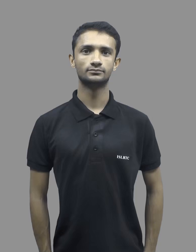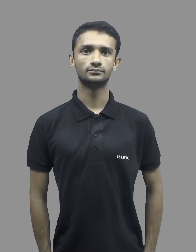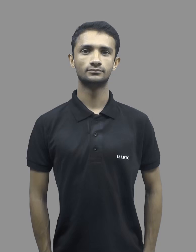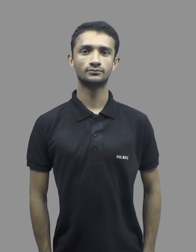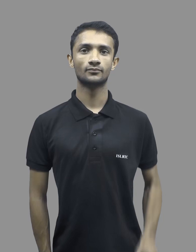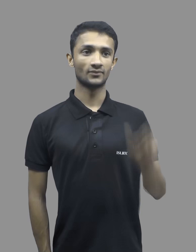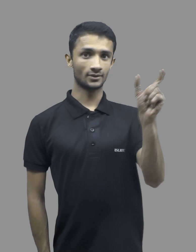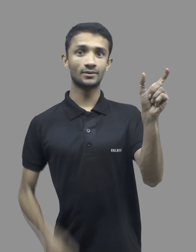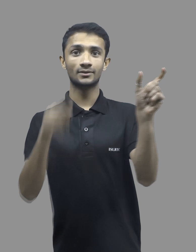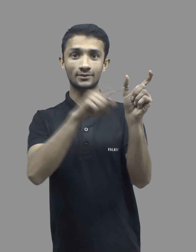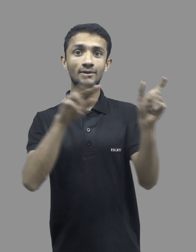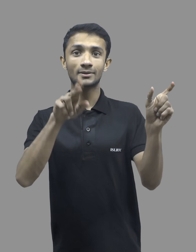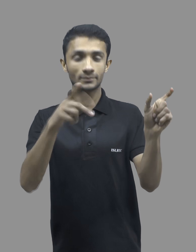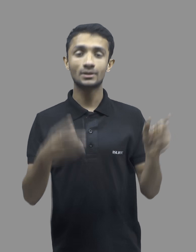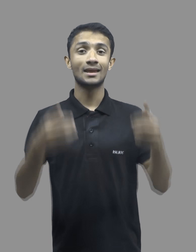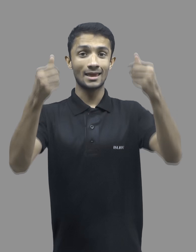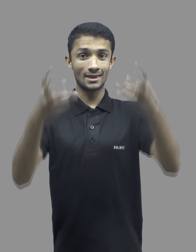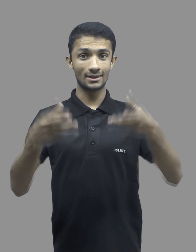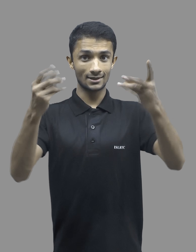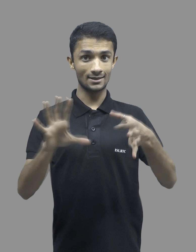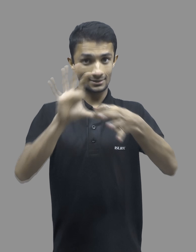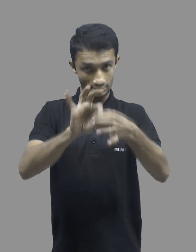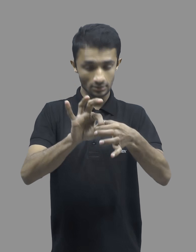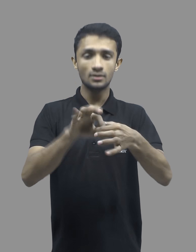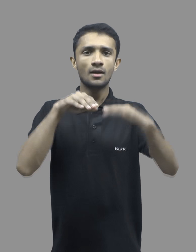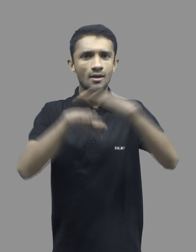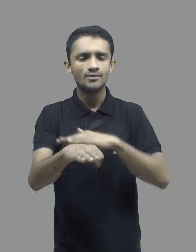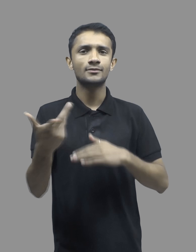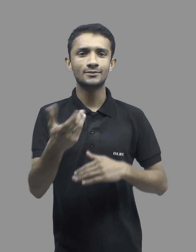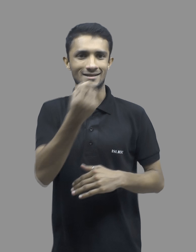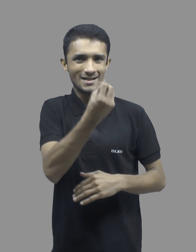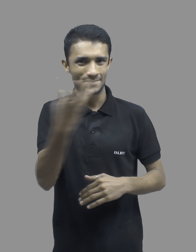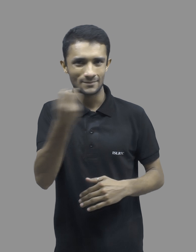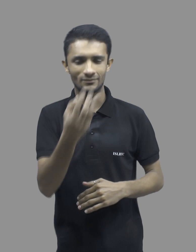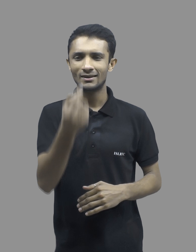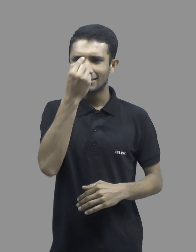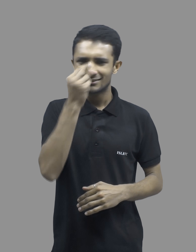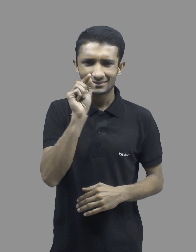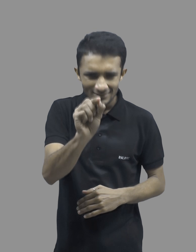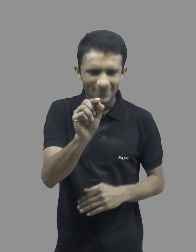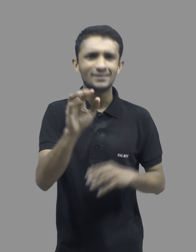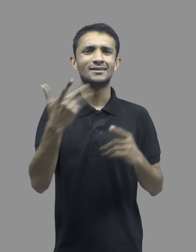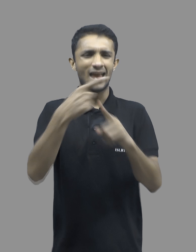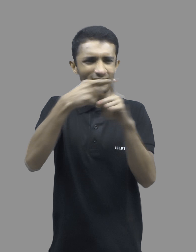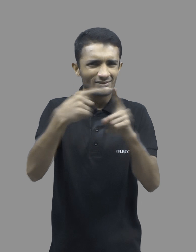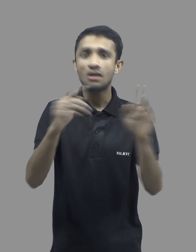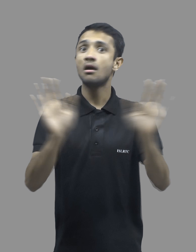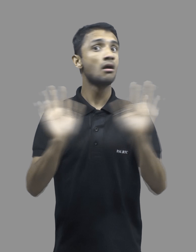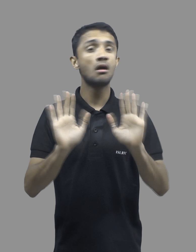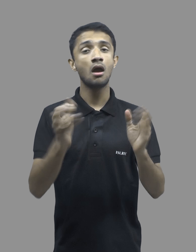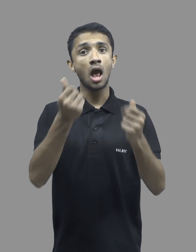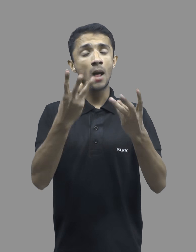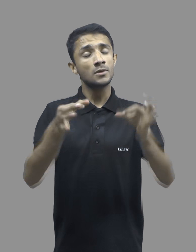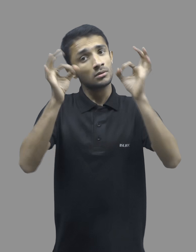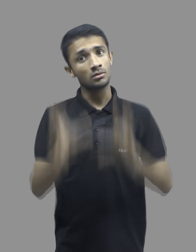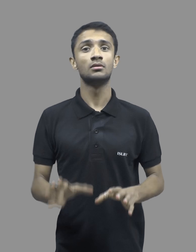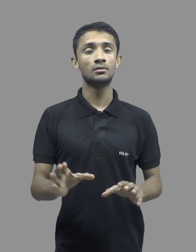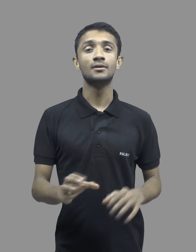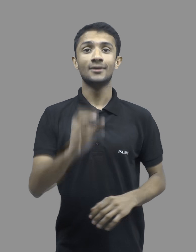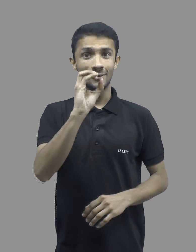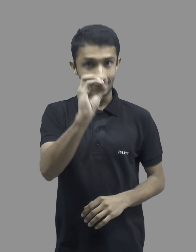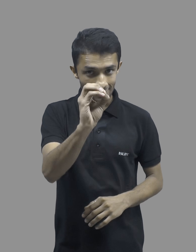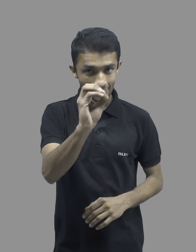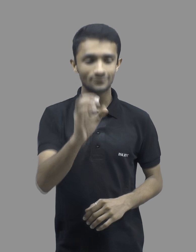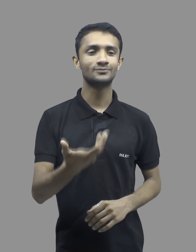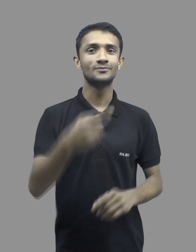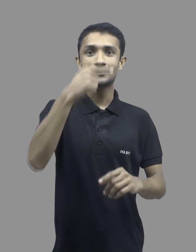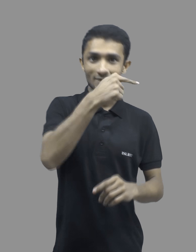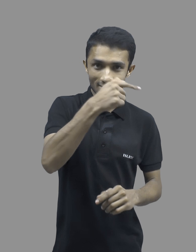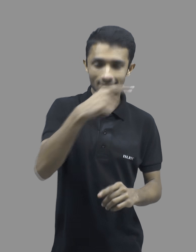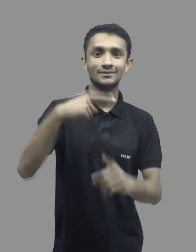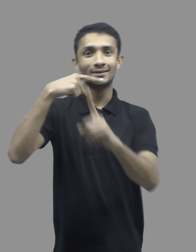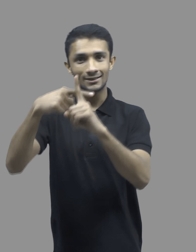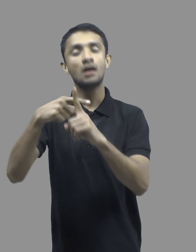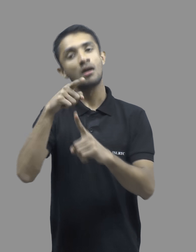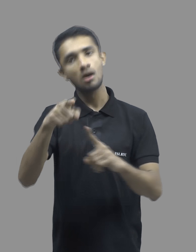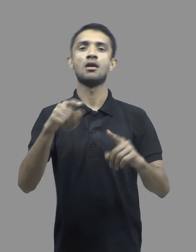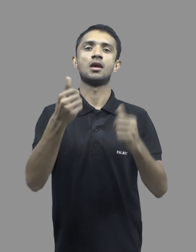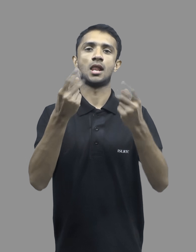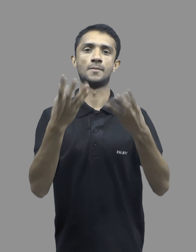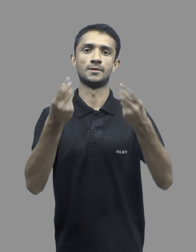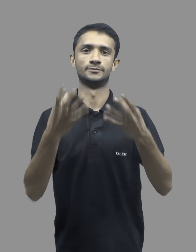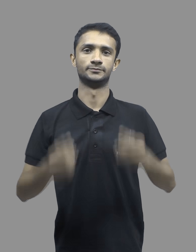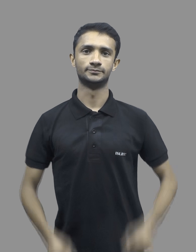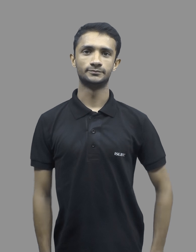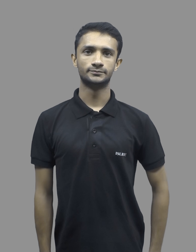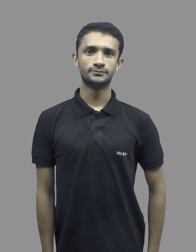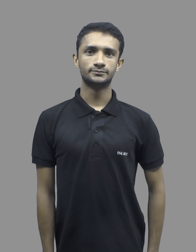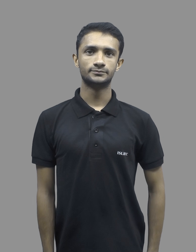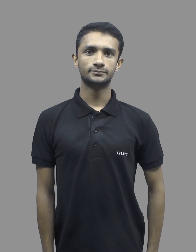Integers